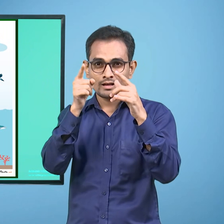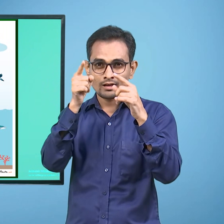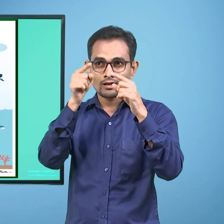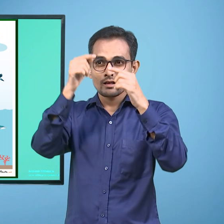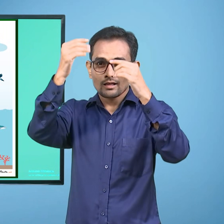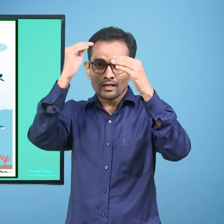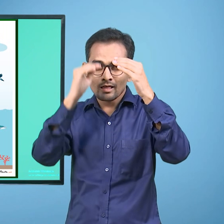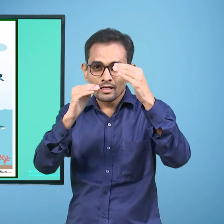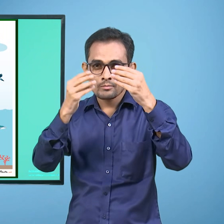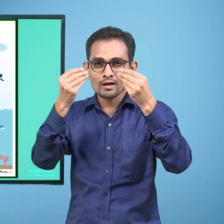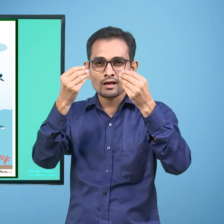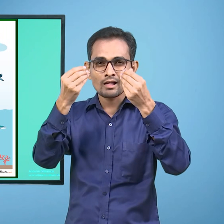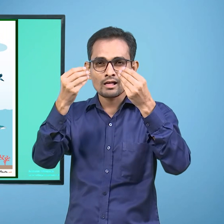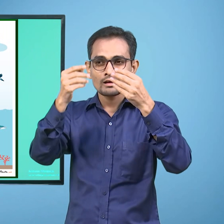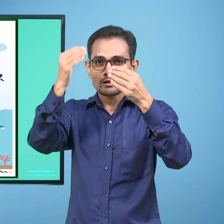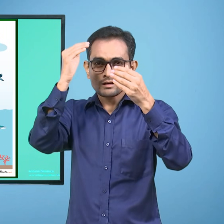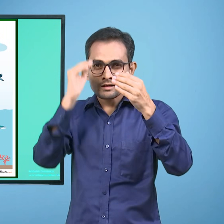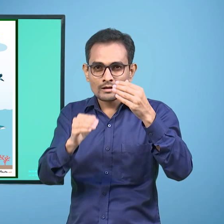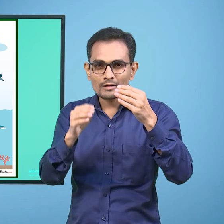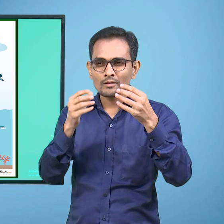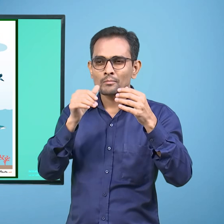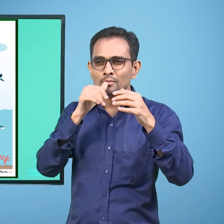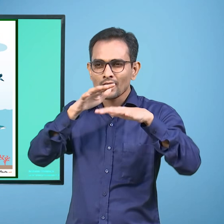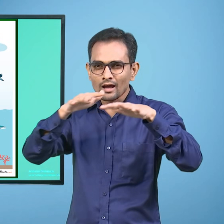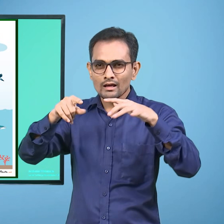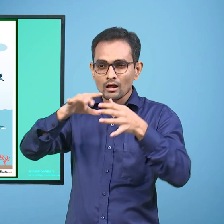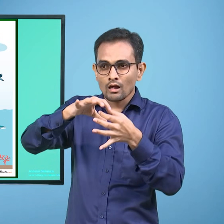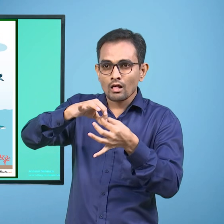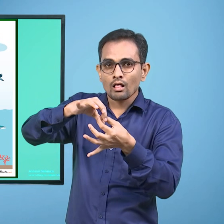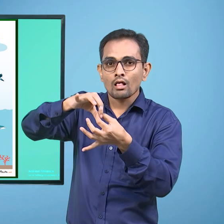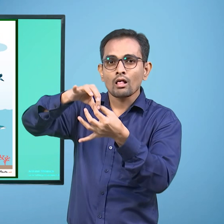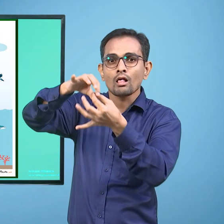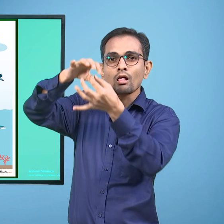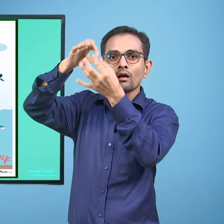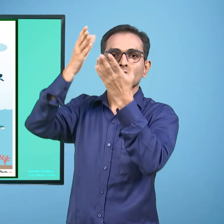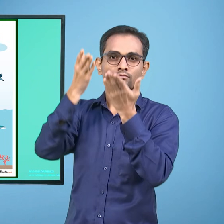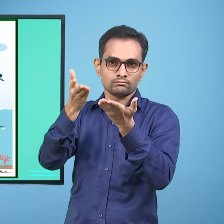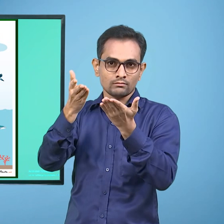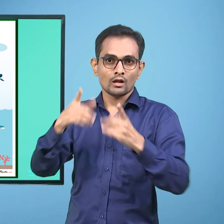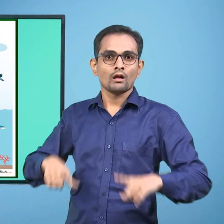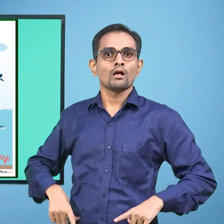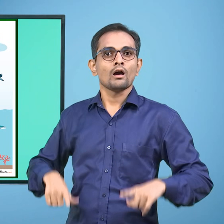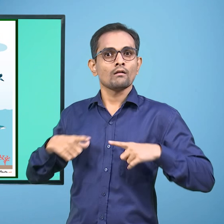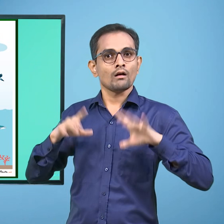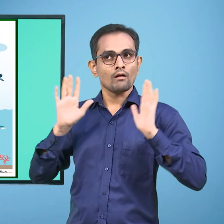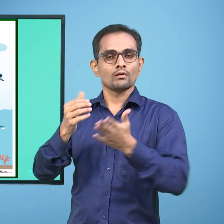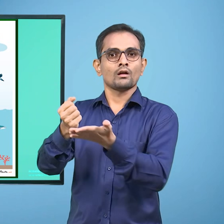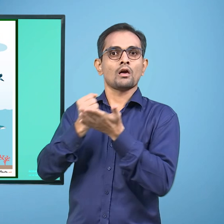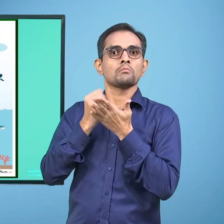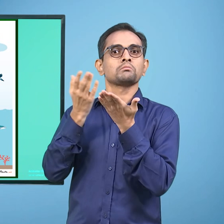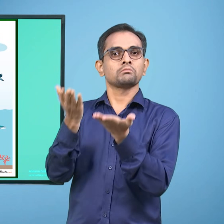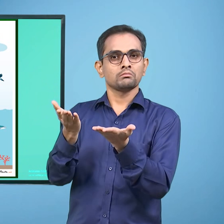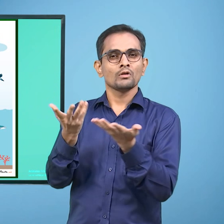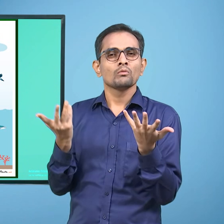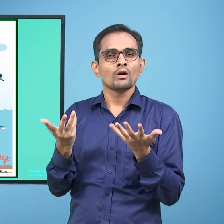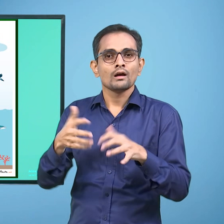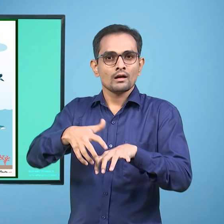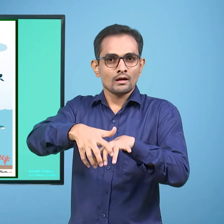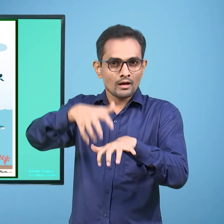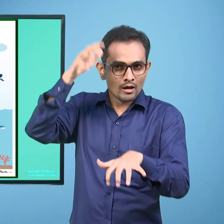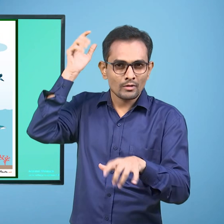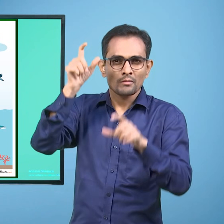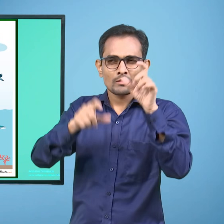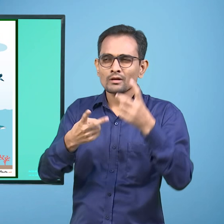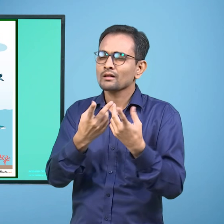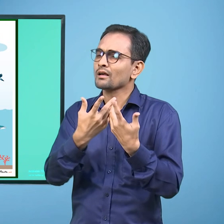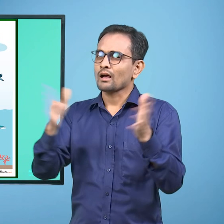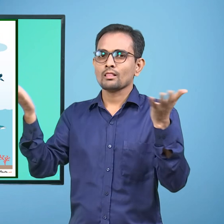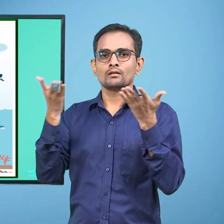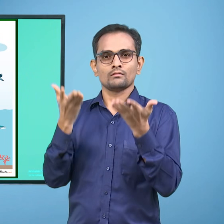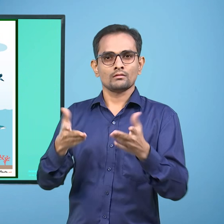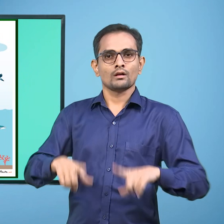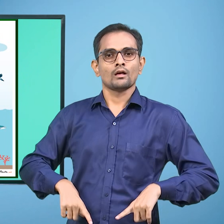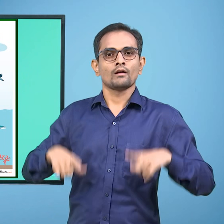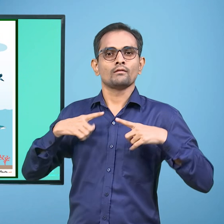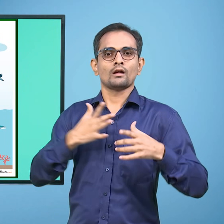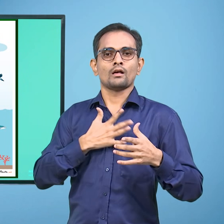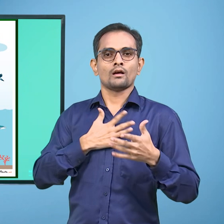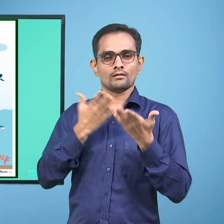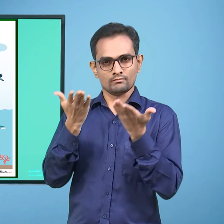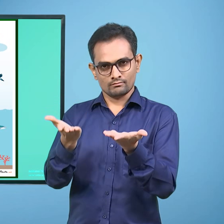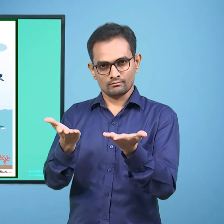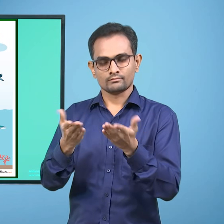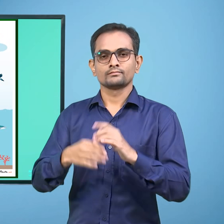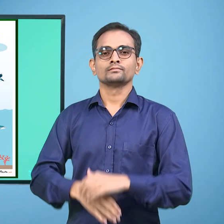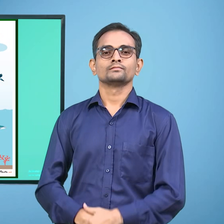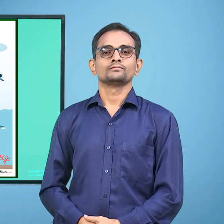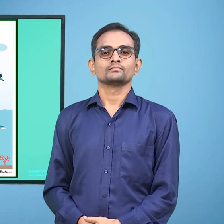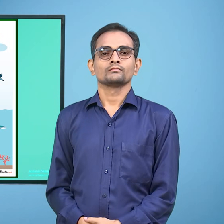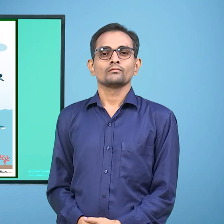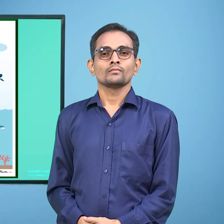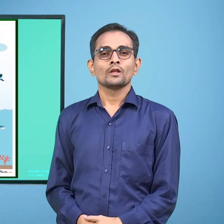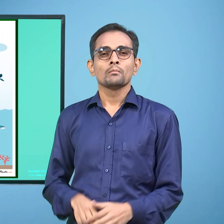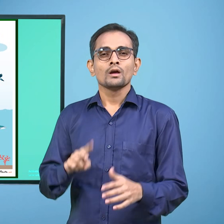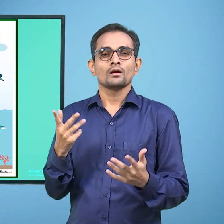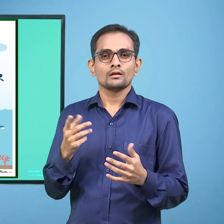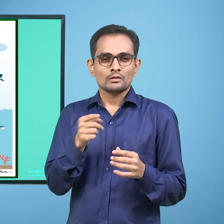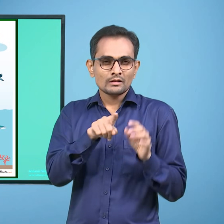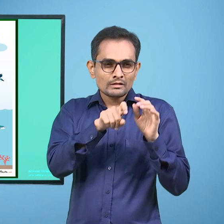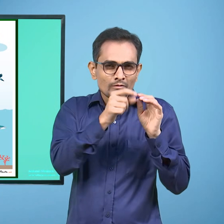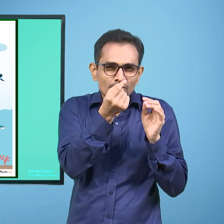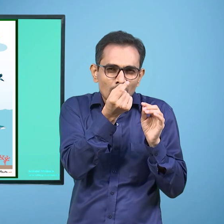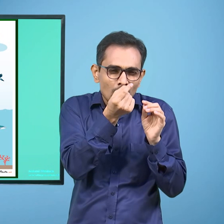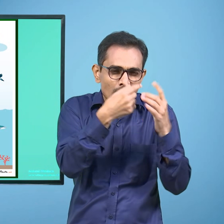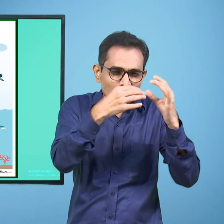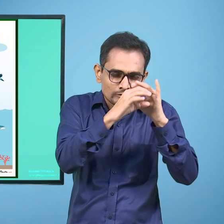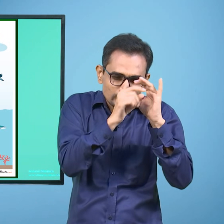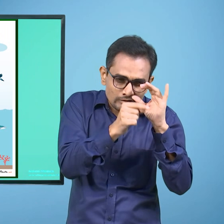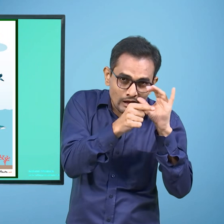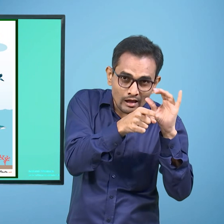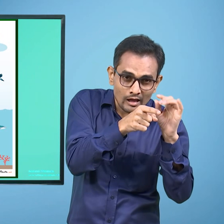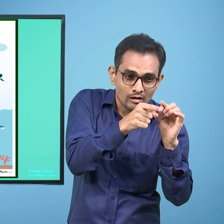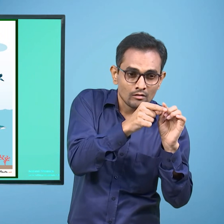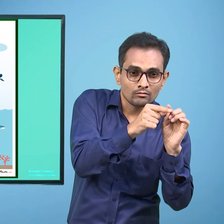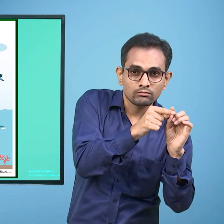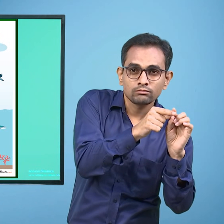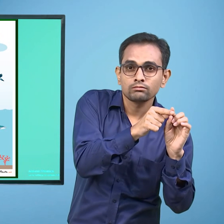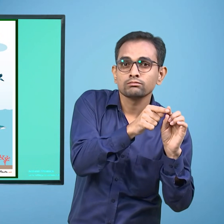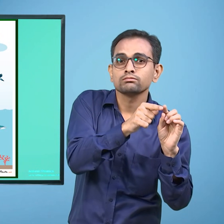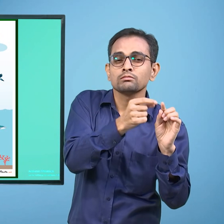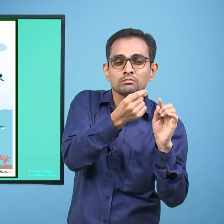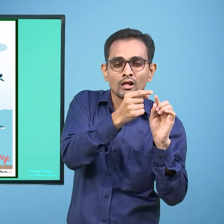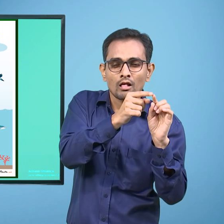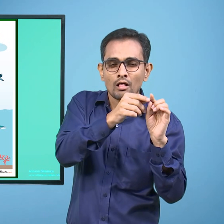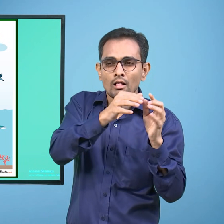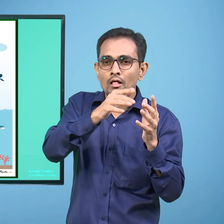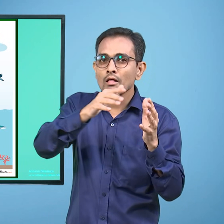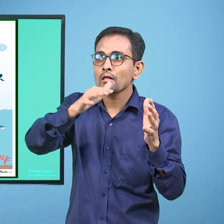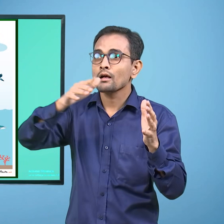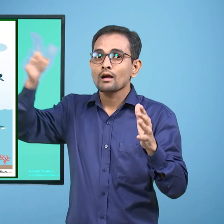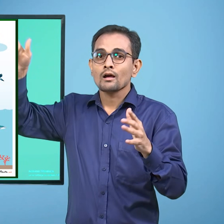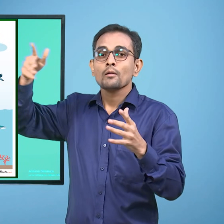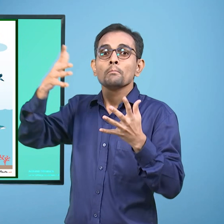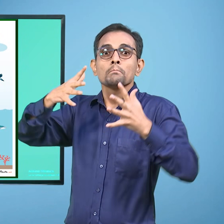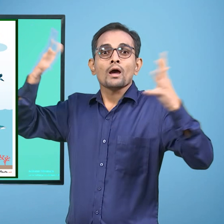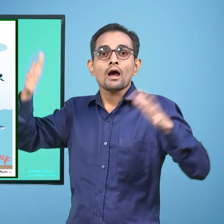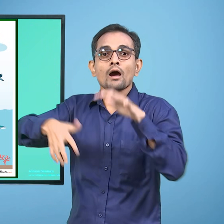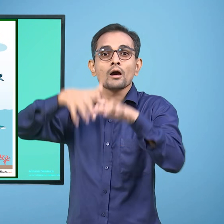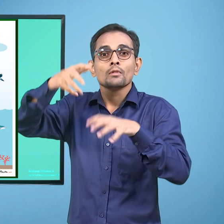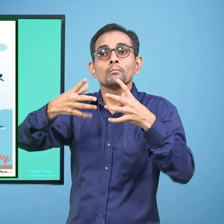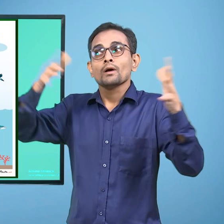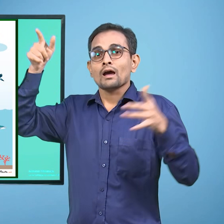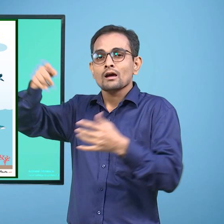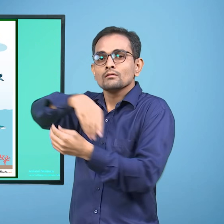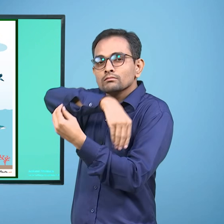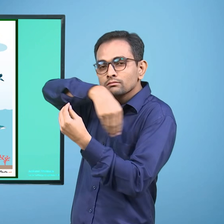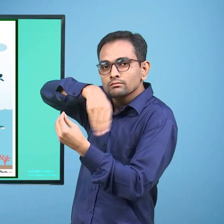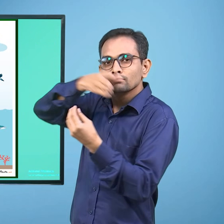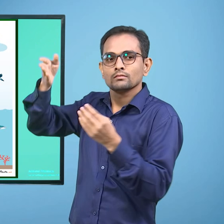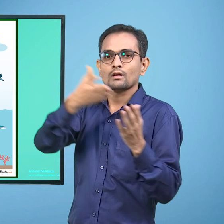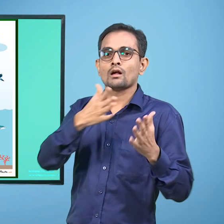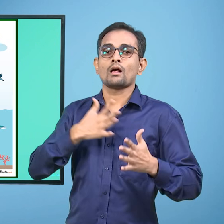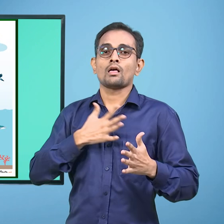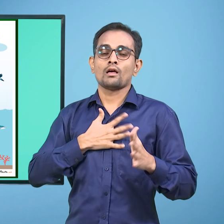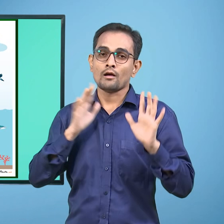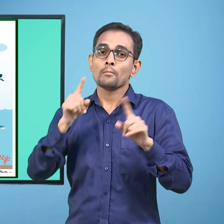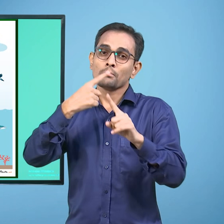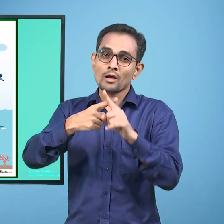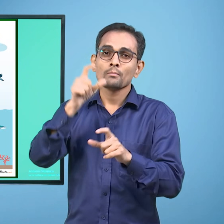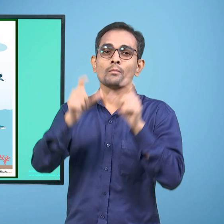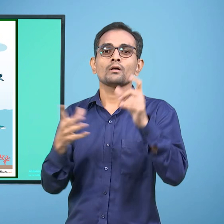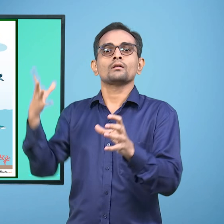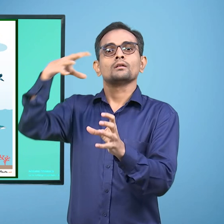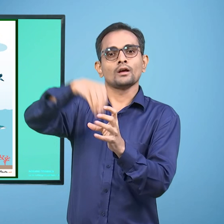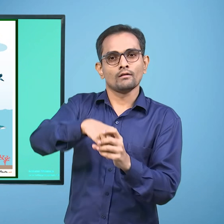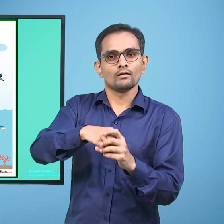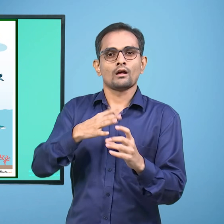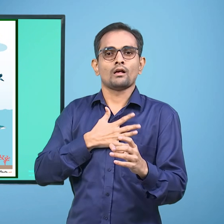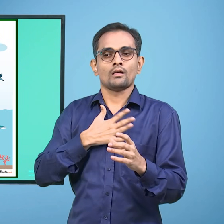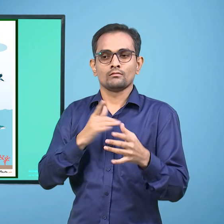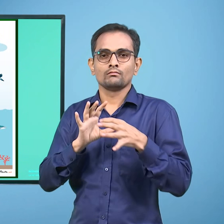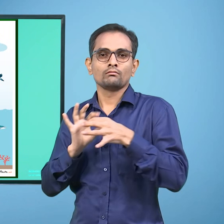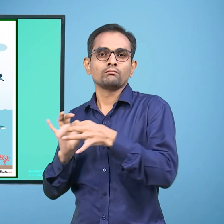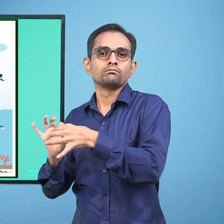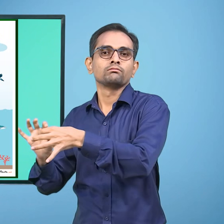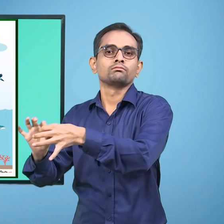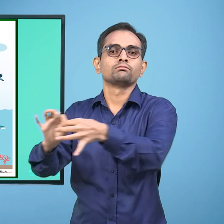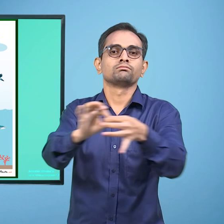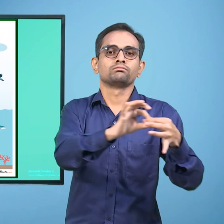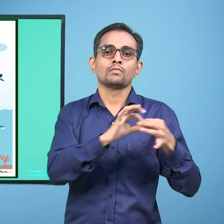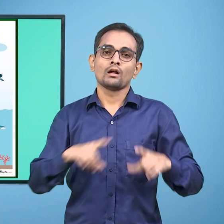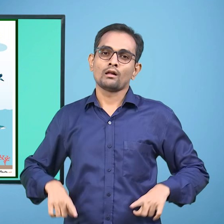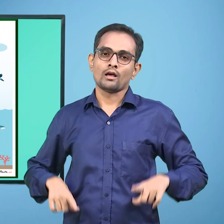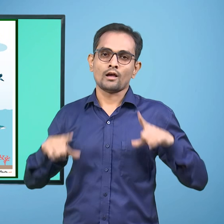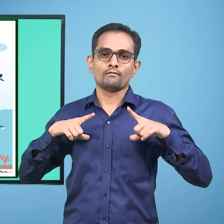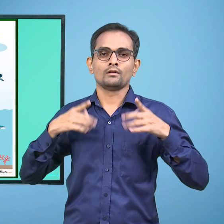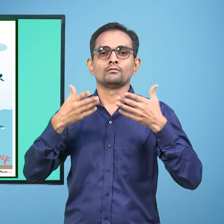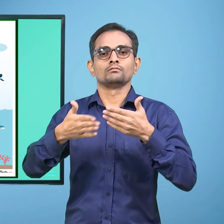It is the narrow zone where land, water and air interact together to support life. There are several species of organisms that vary in size from microbes to huge mammals. All the living organisms including humans are linked to each other and to the biosphere